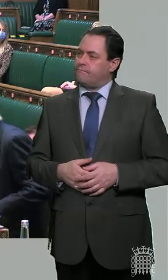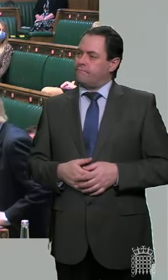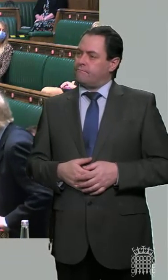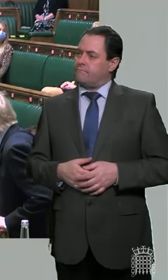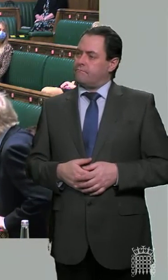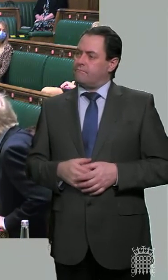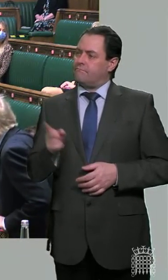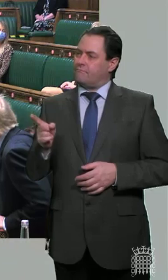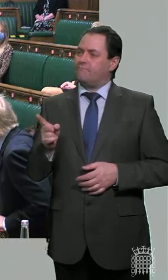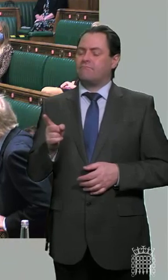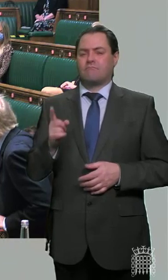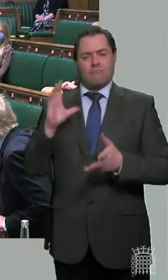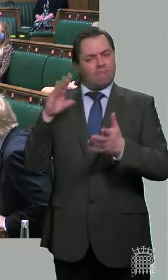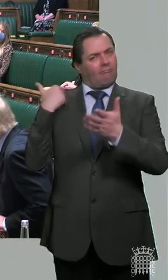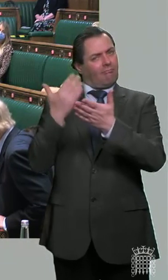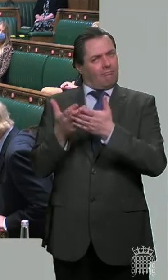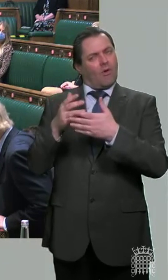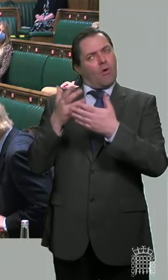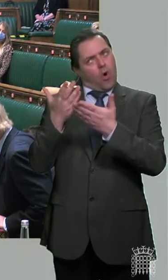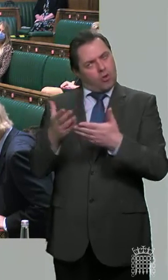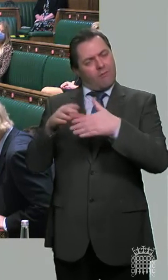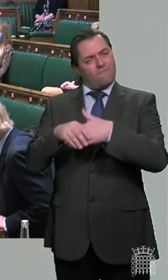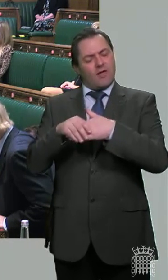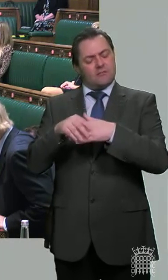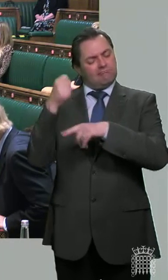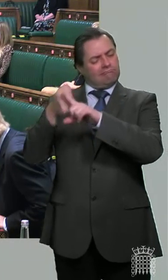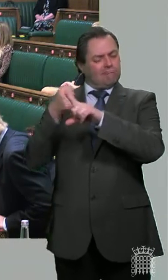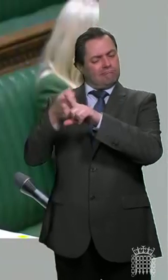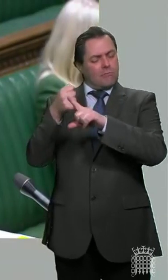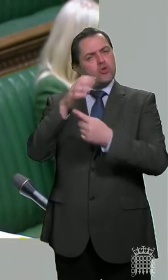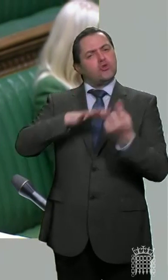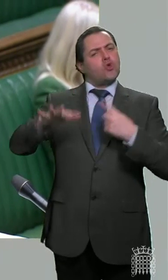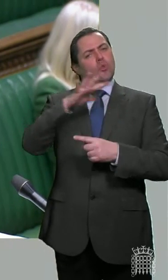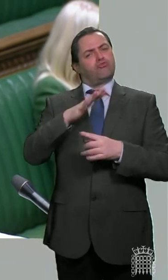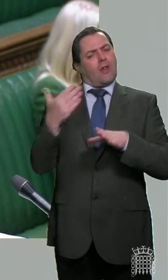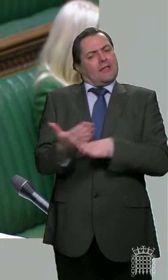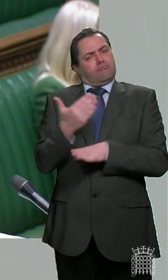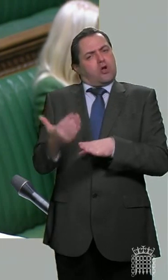My honourable Friend has long been a campaigner for the wonderful benefits of social enterprise.